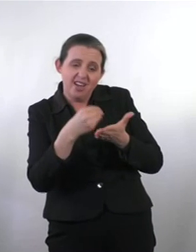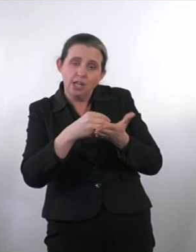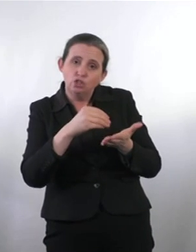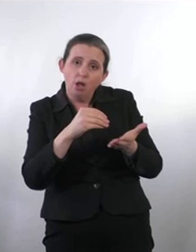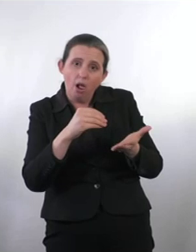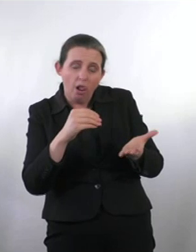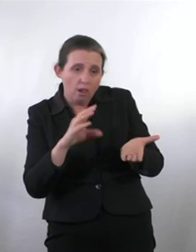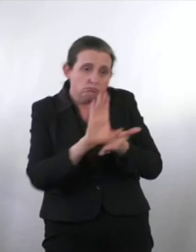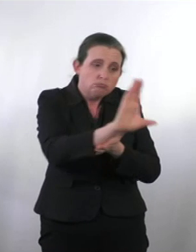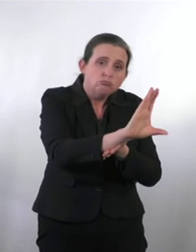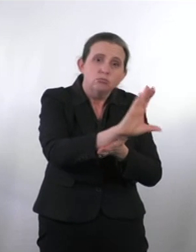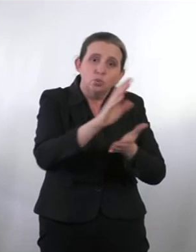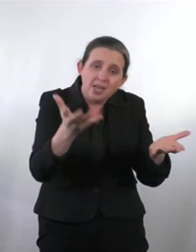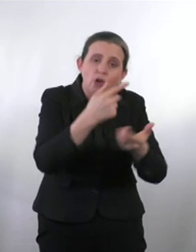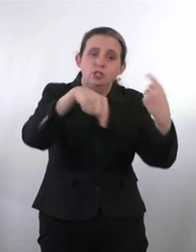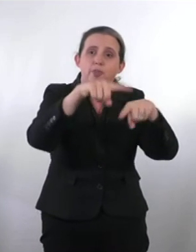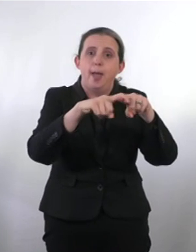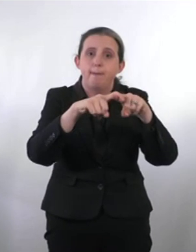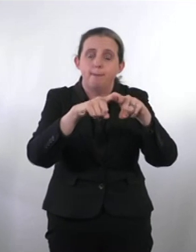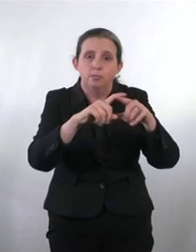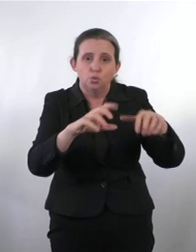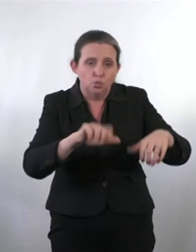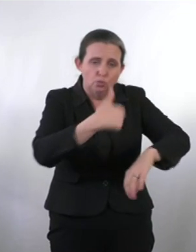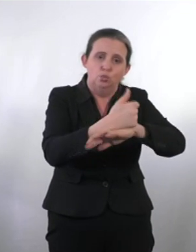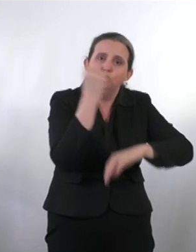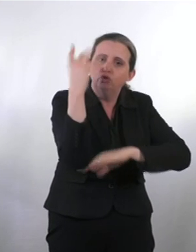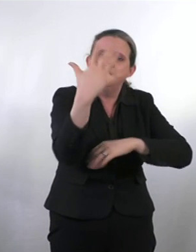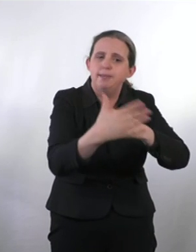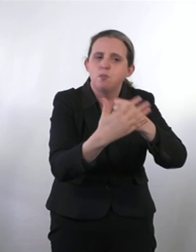My hon. Friend is dead right.